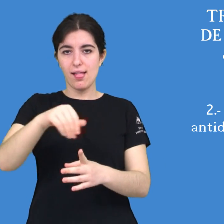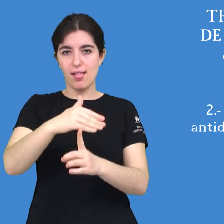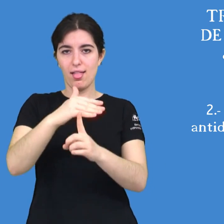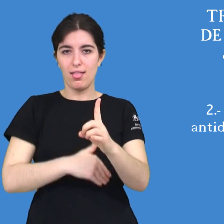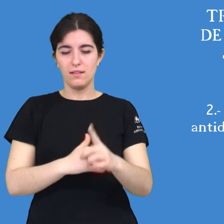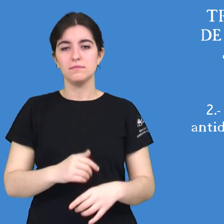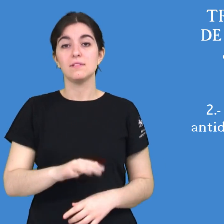nivel bajar